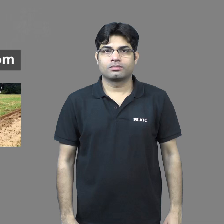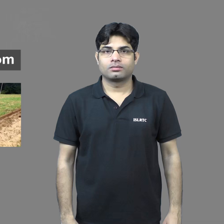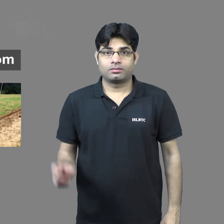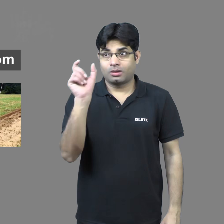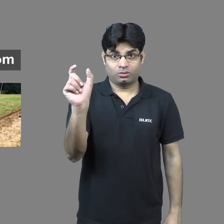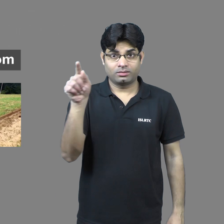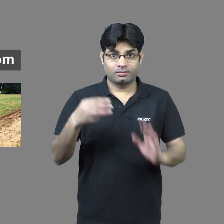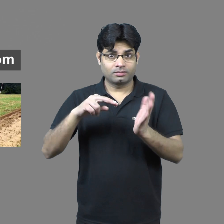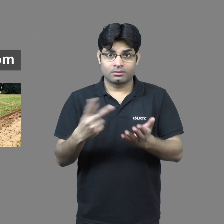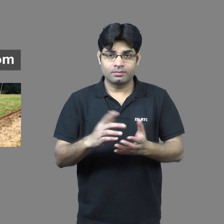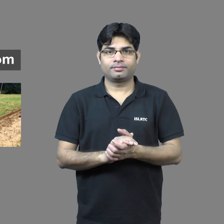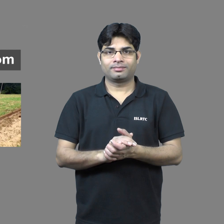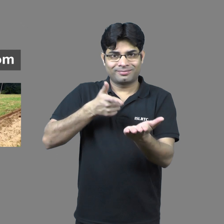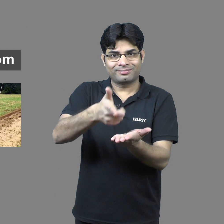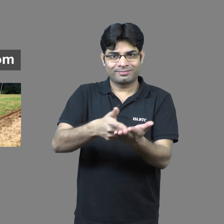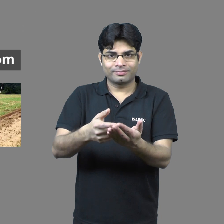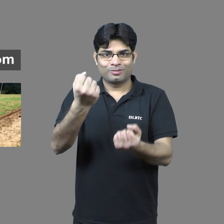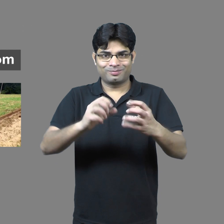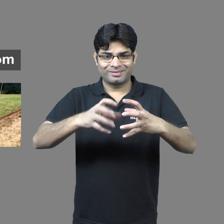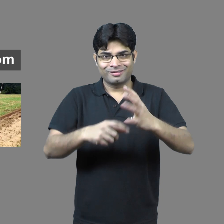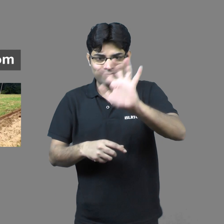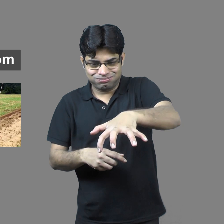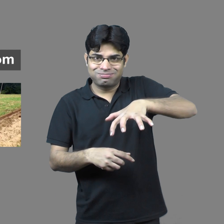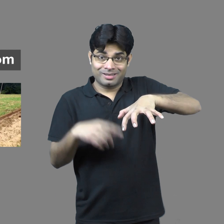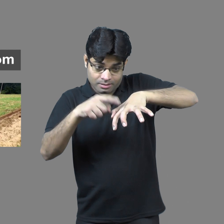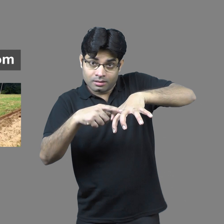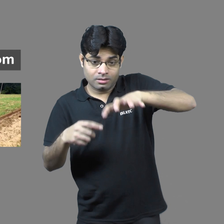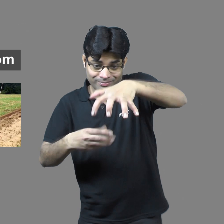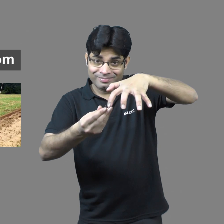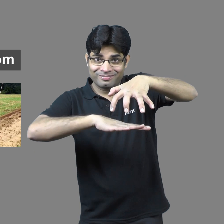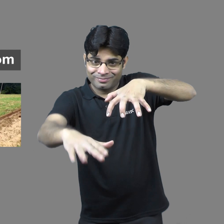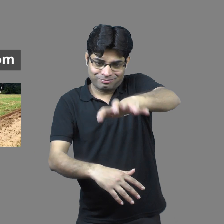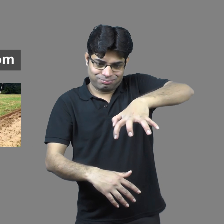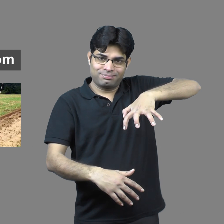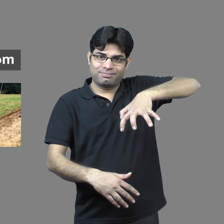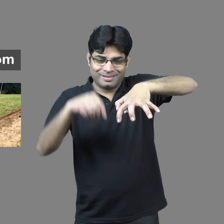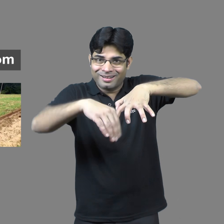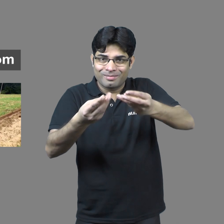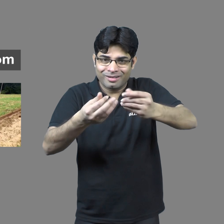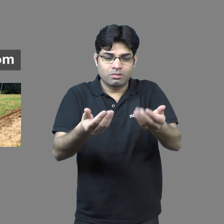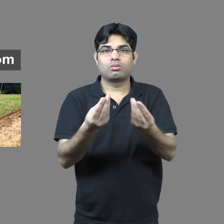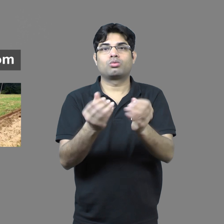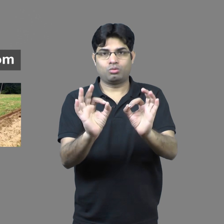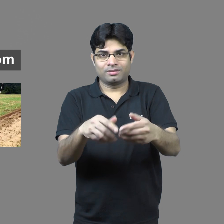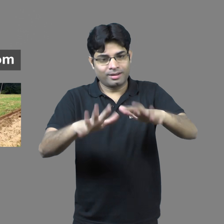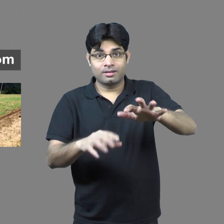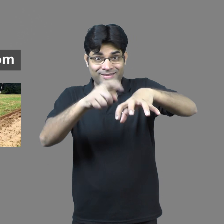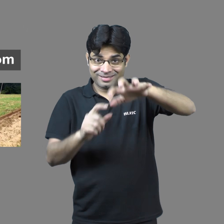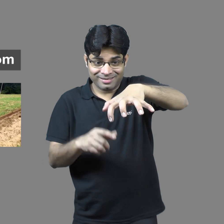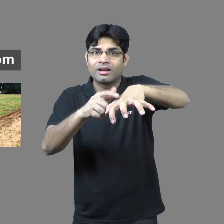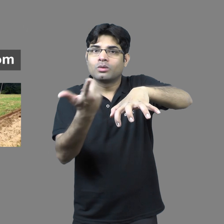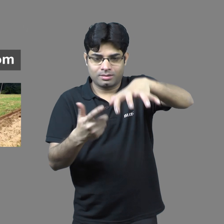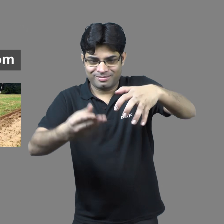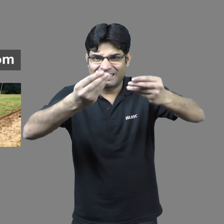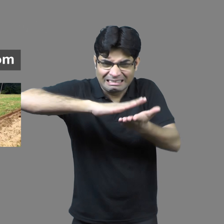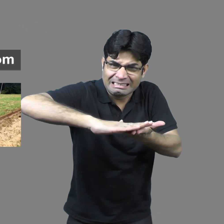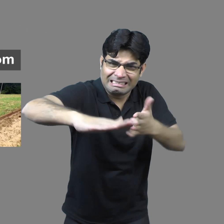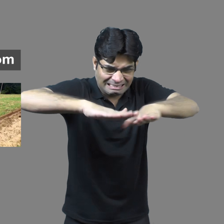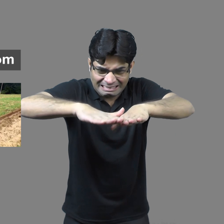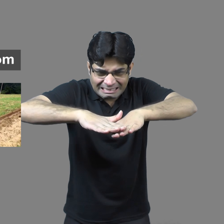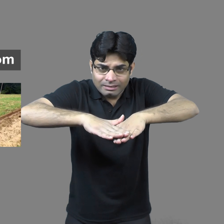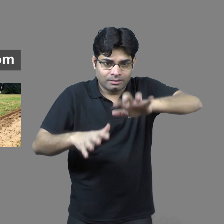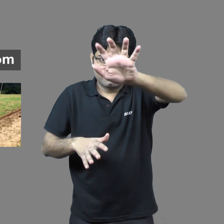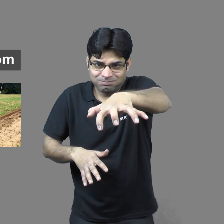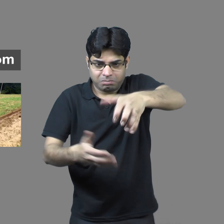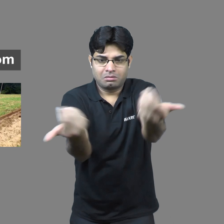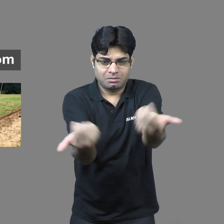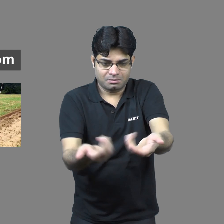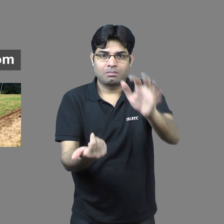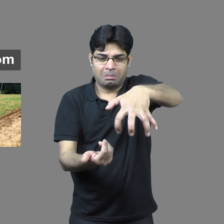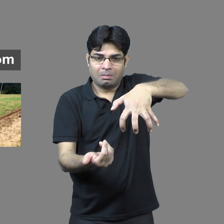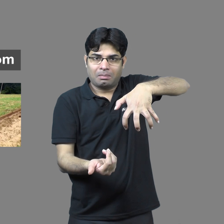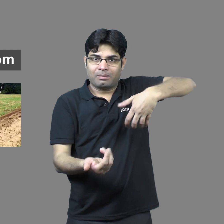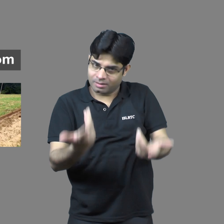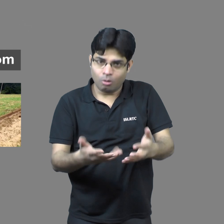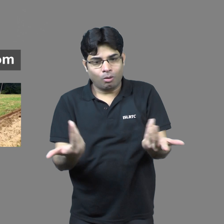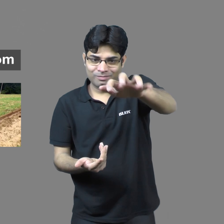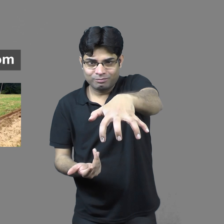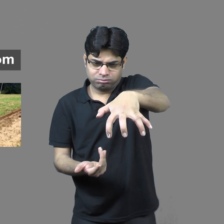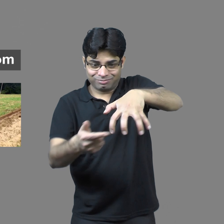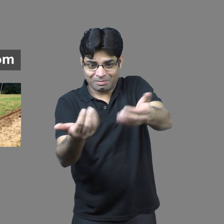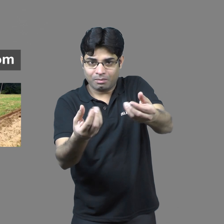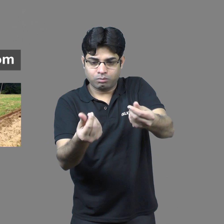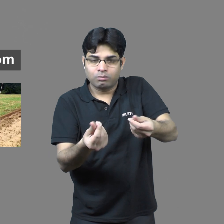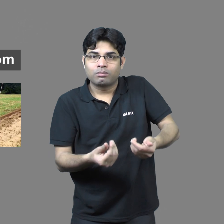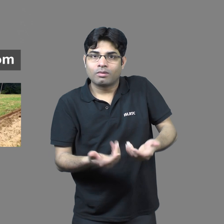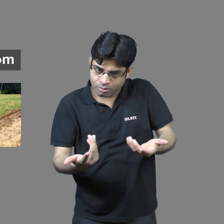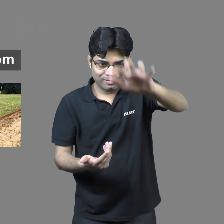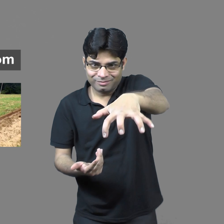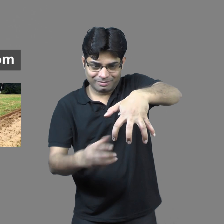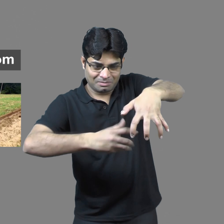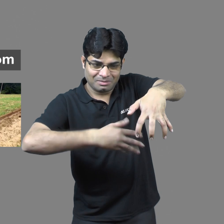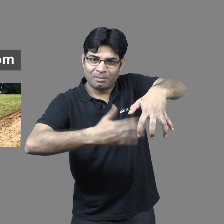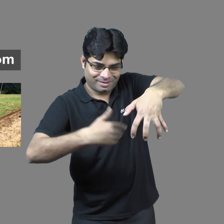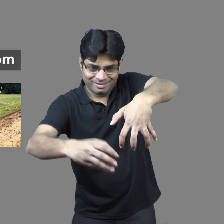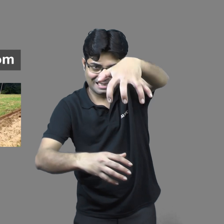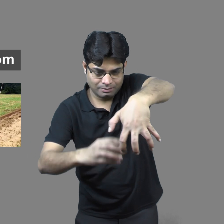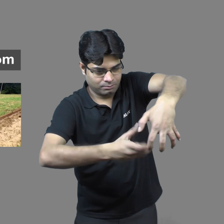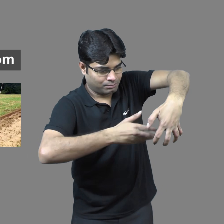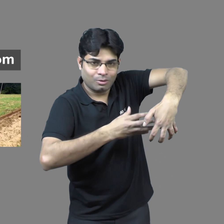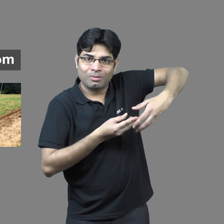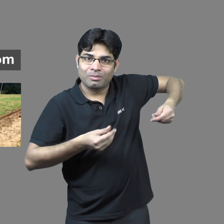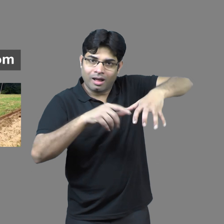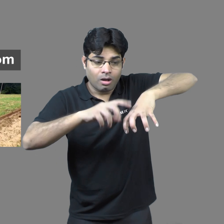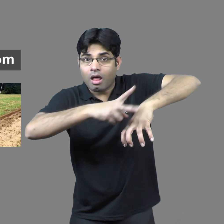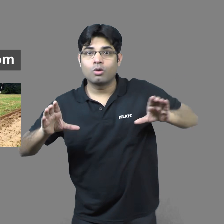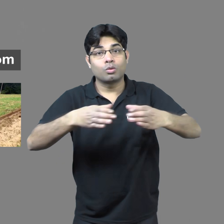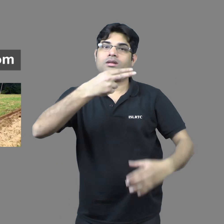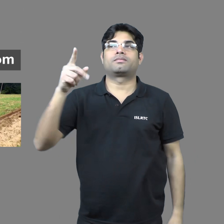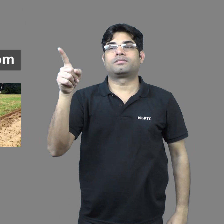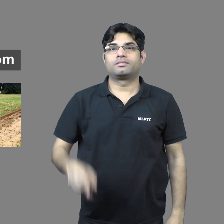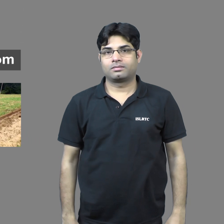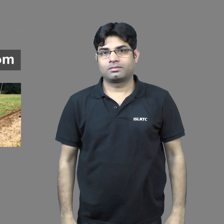Plough Bottom